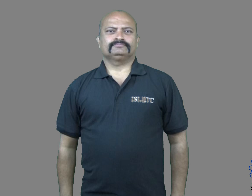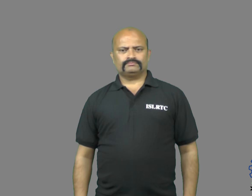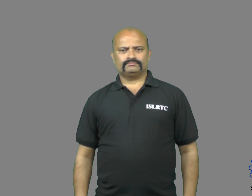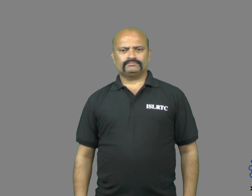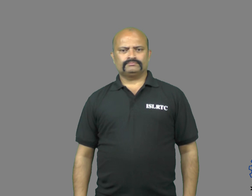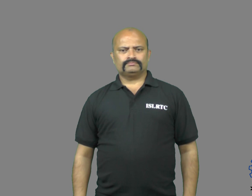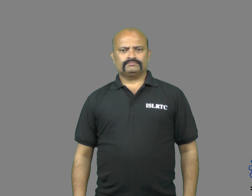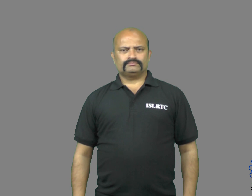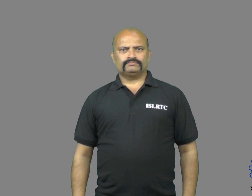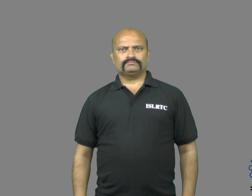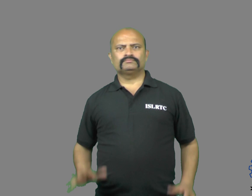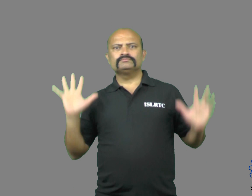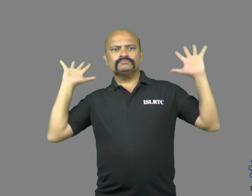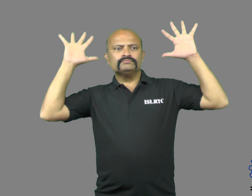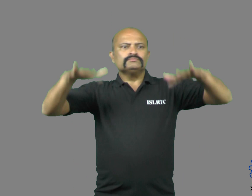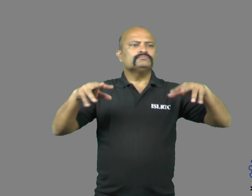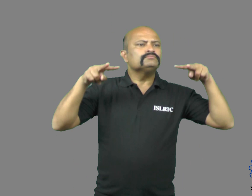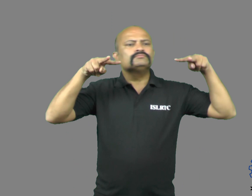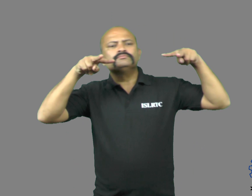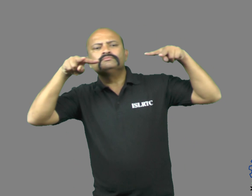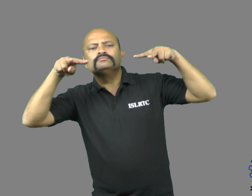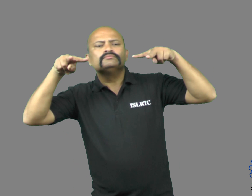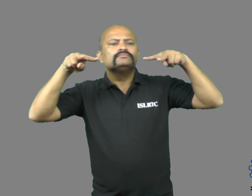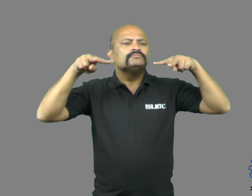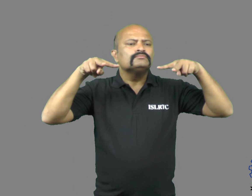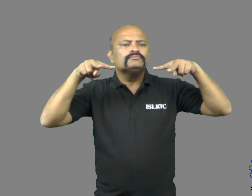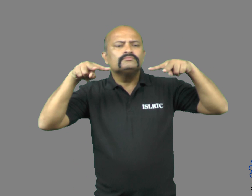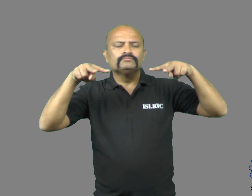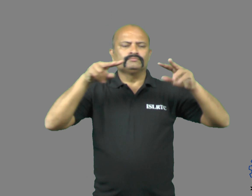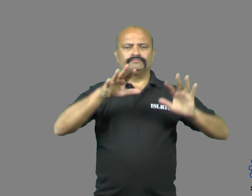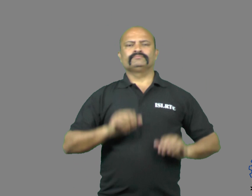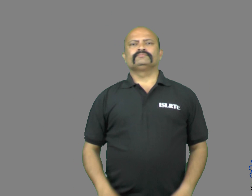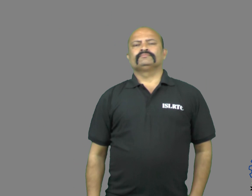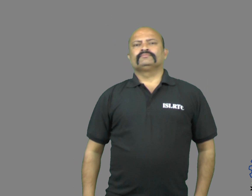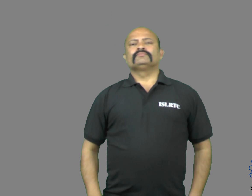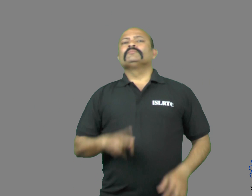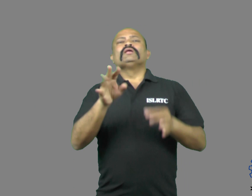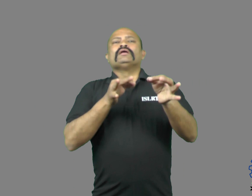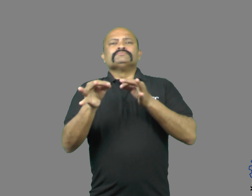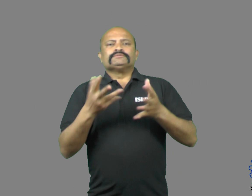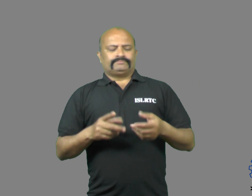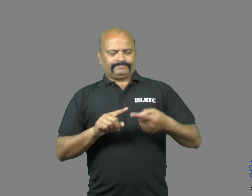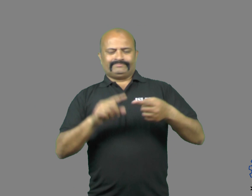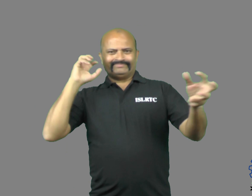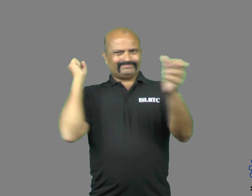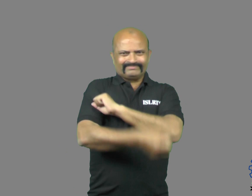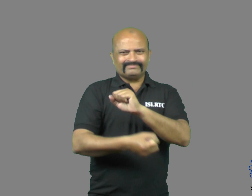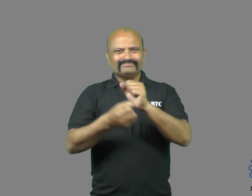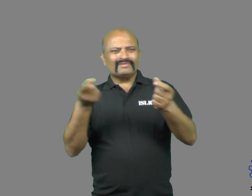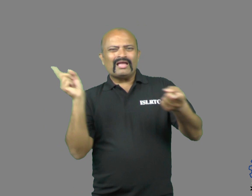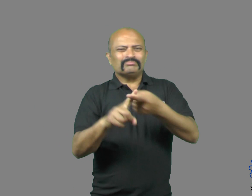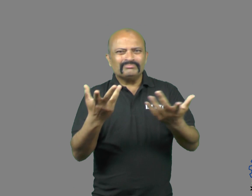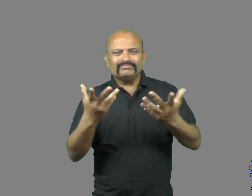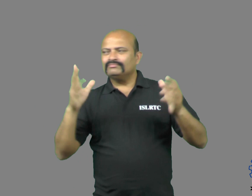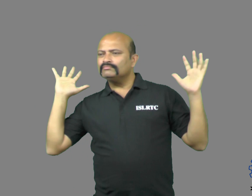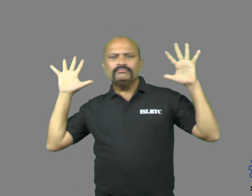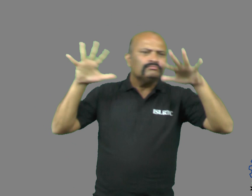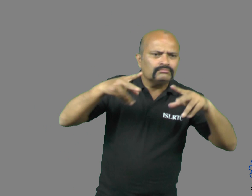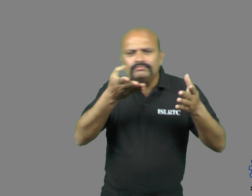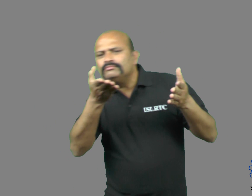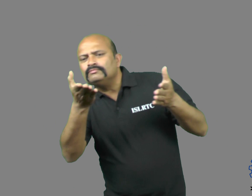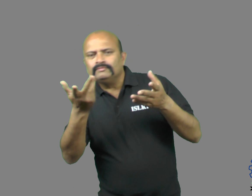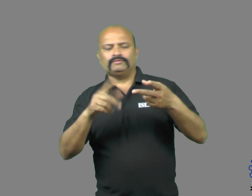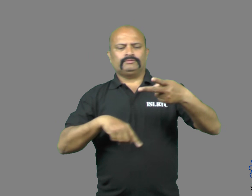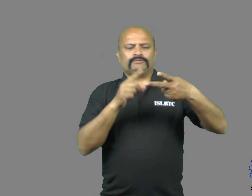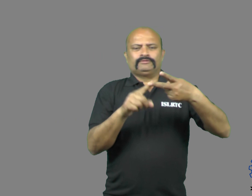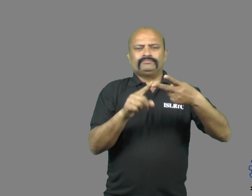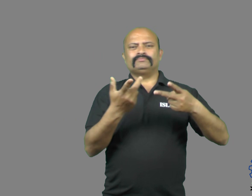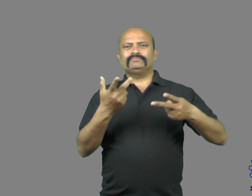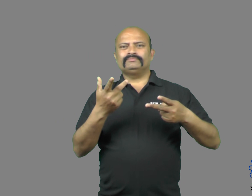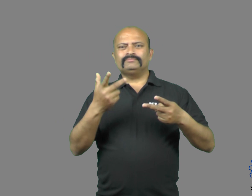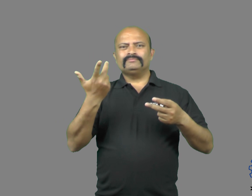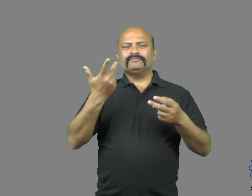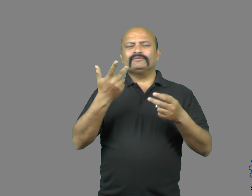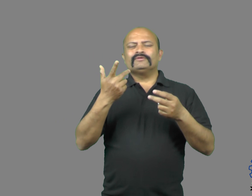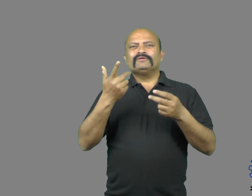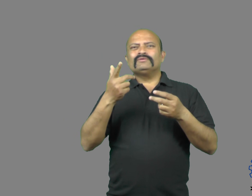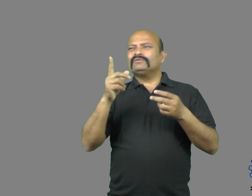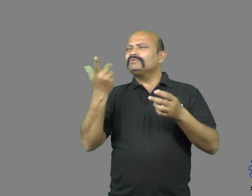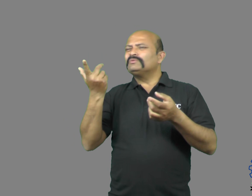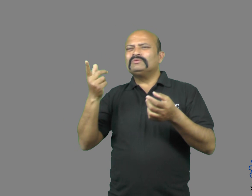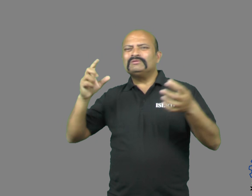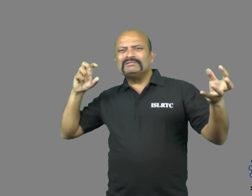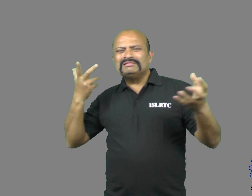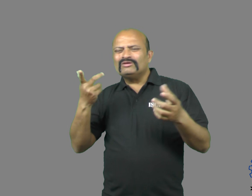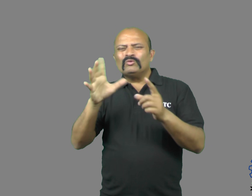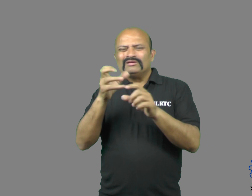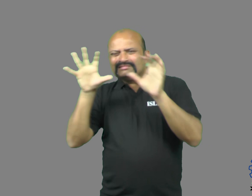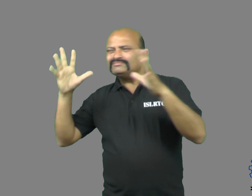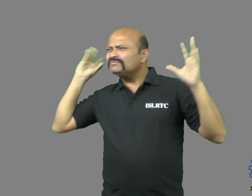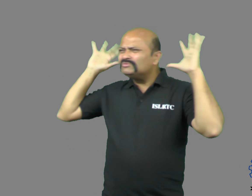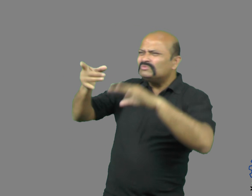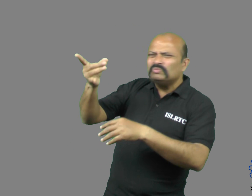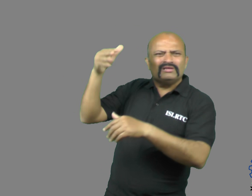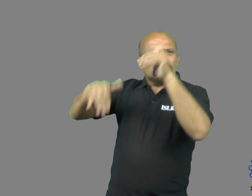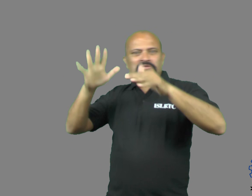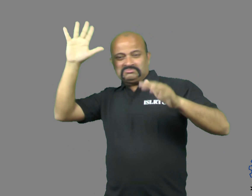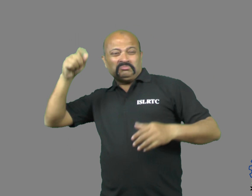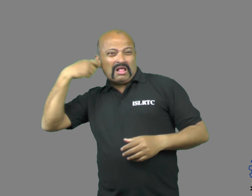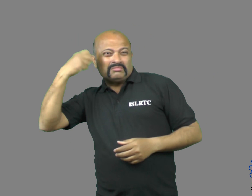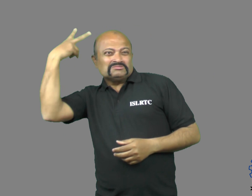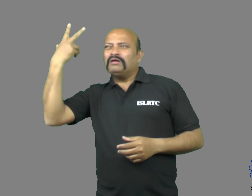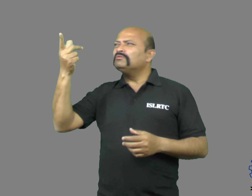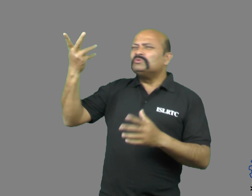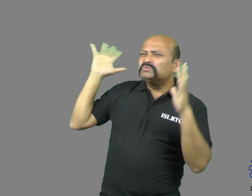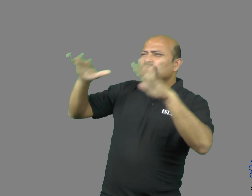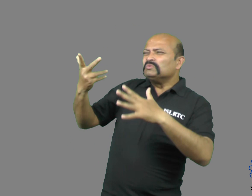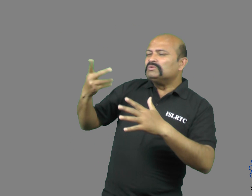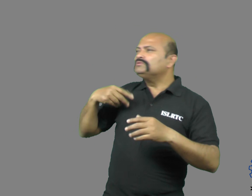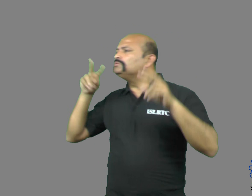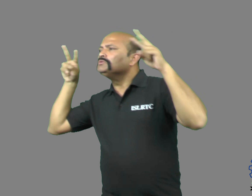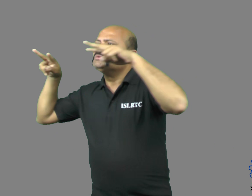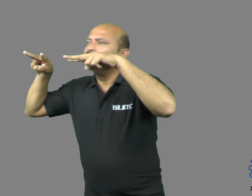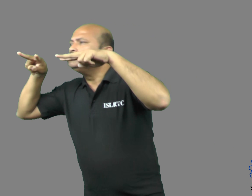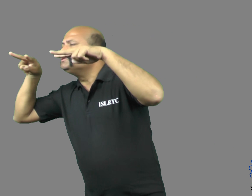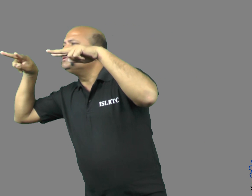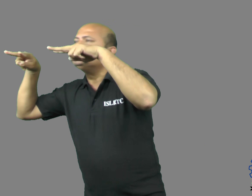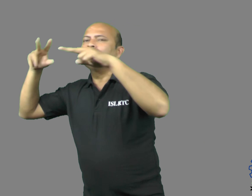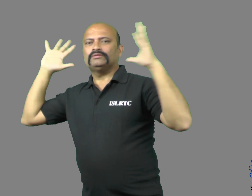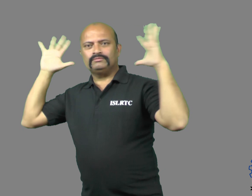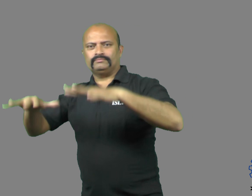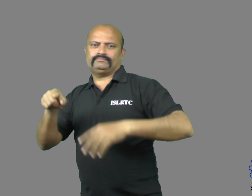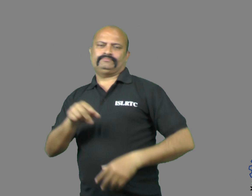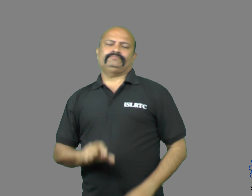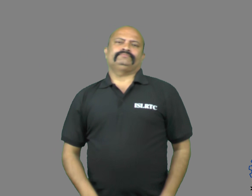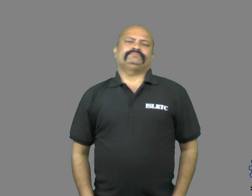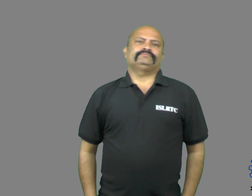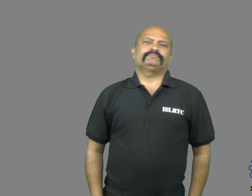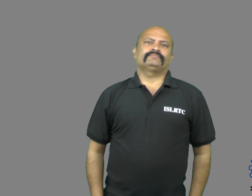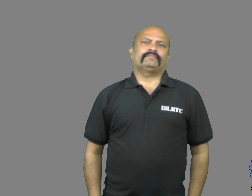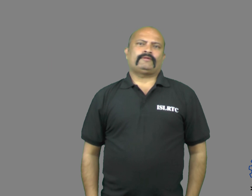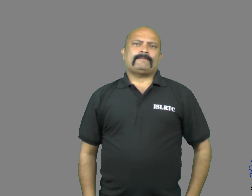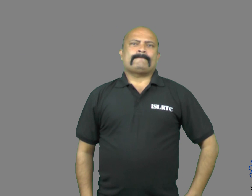Bystander Onlooker